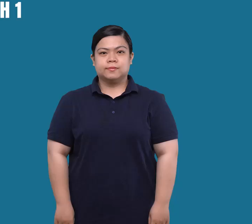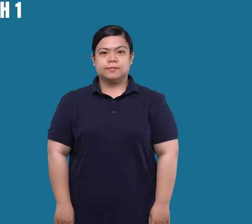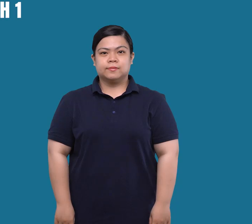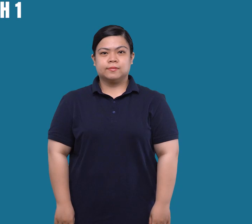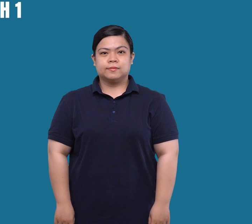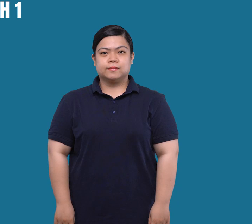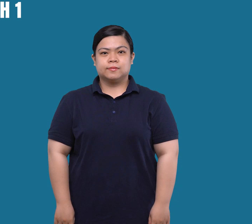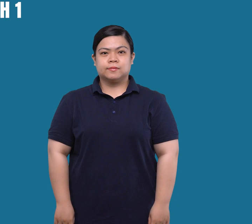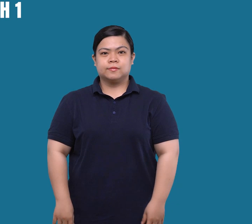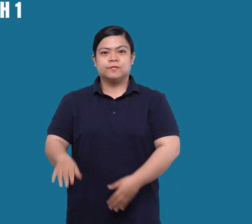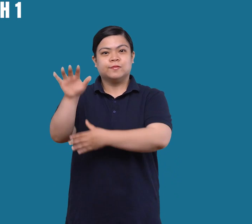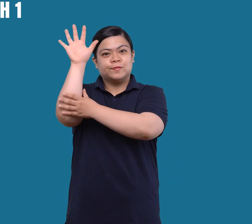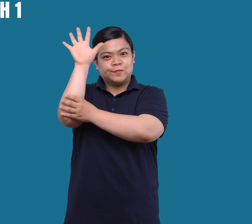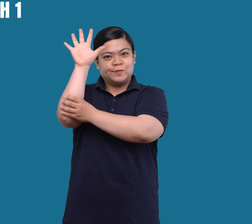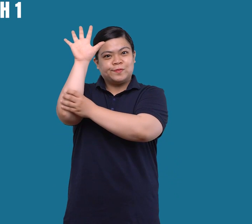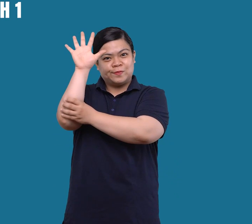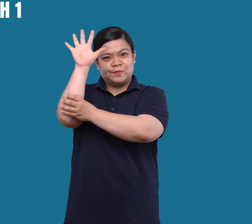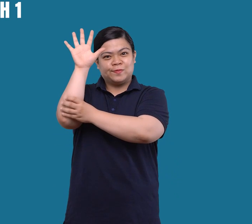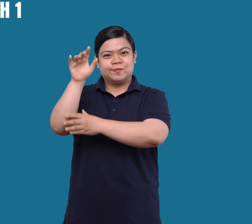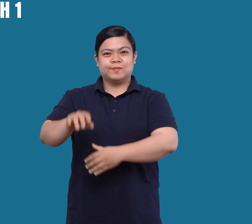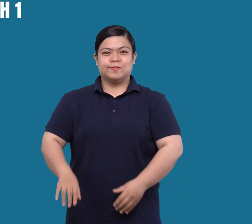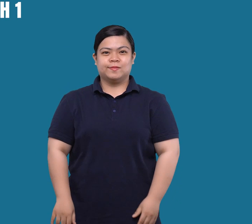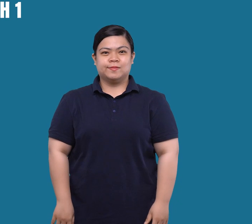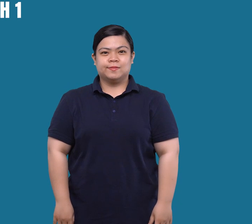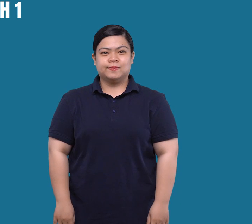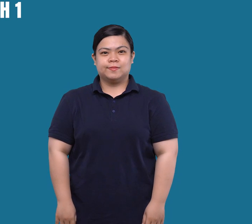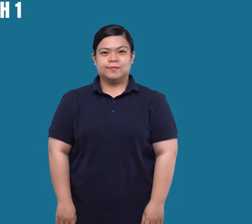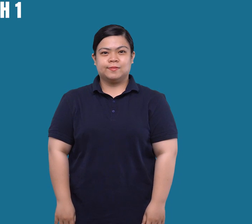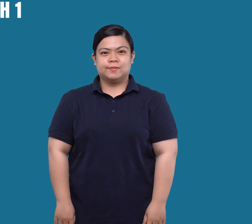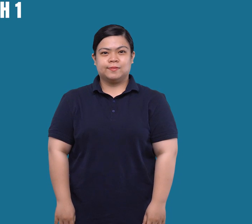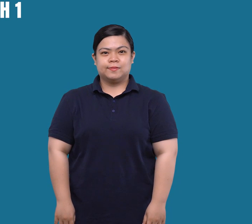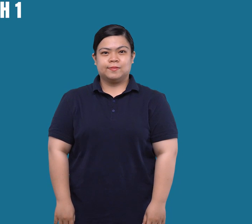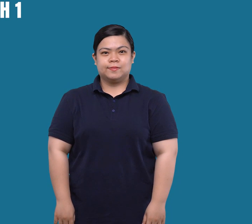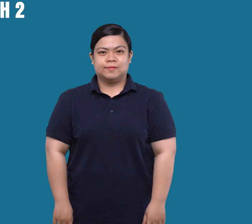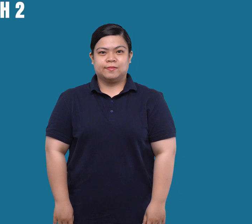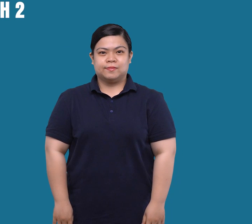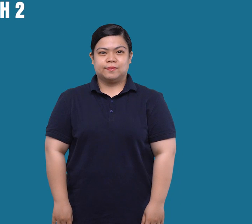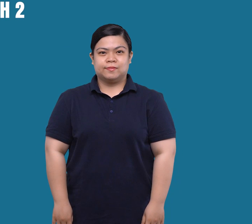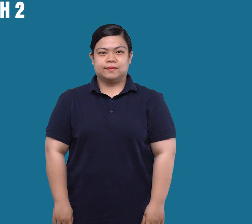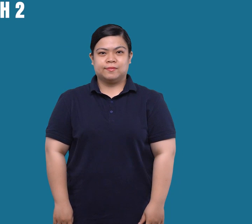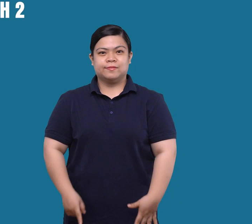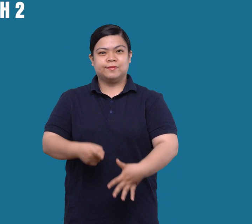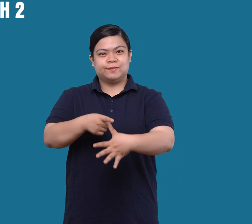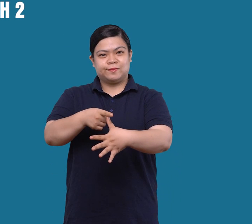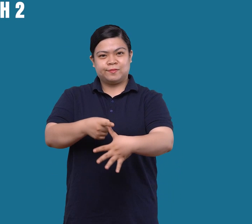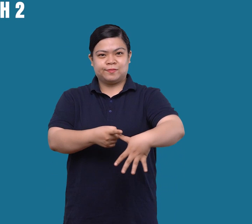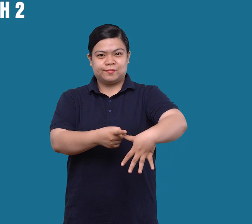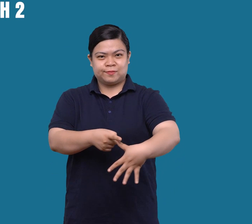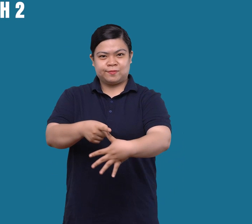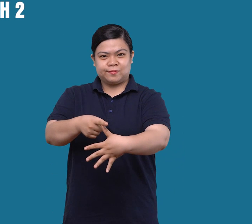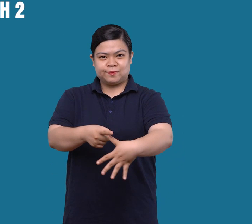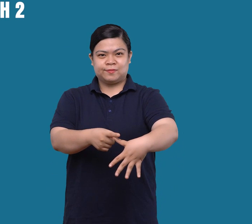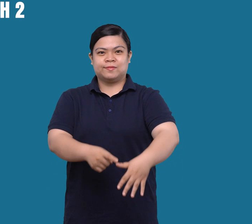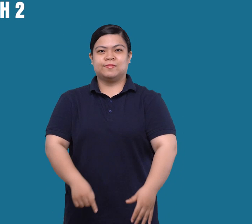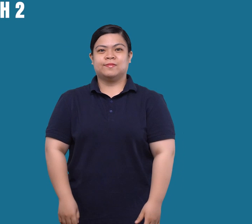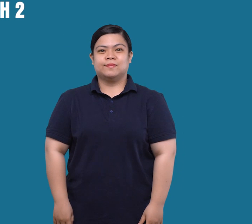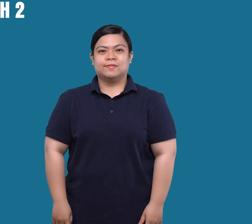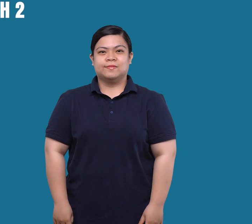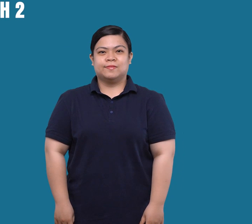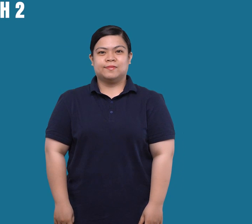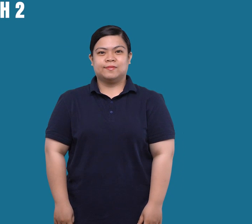đèn ông sao